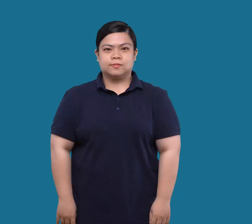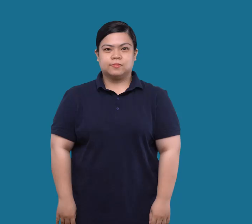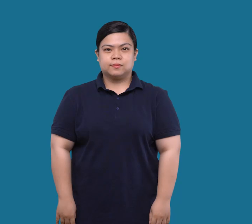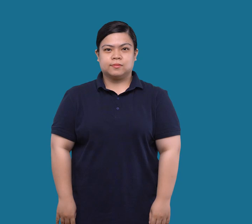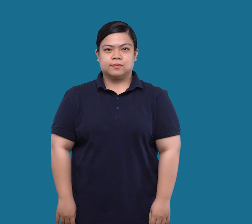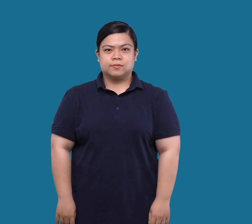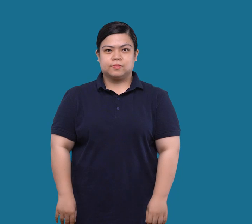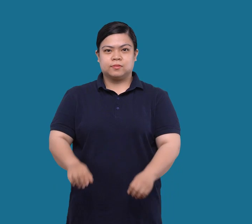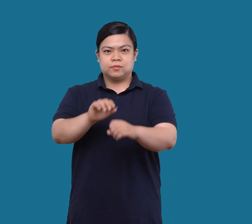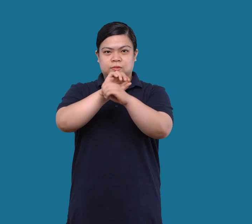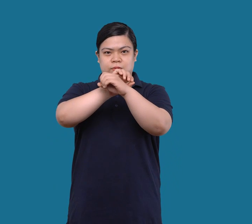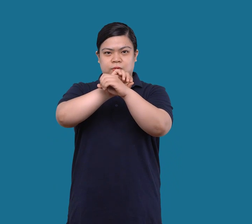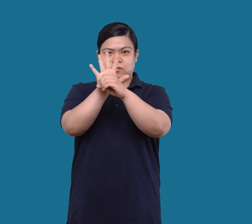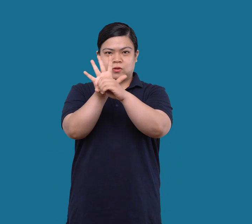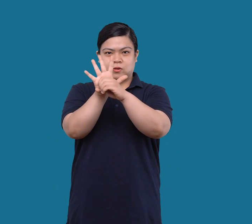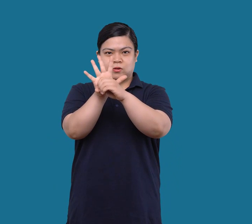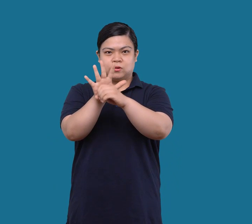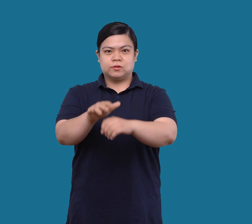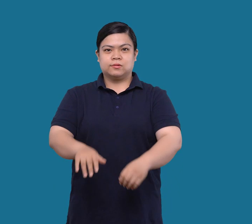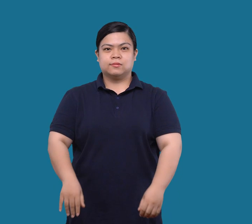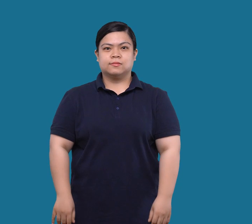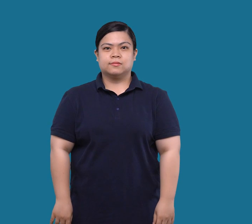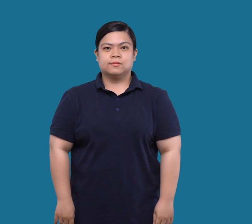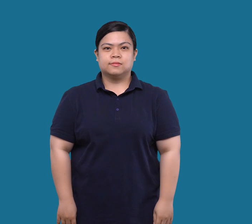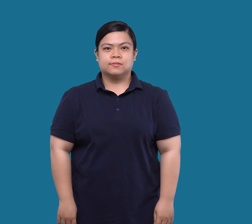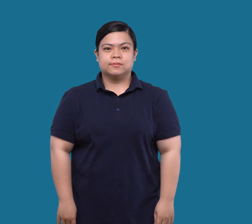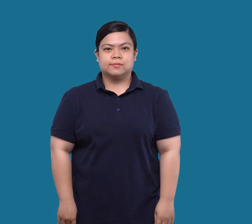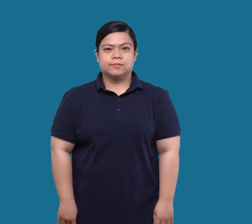Cô vy (covid)